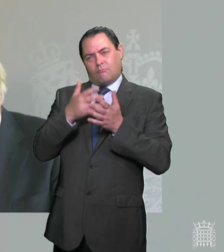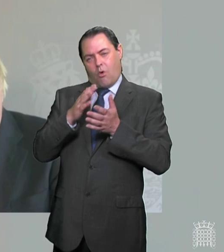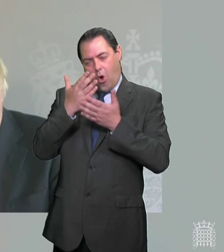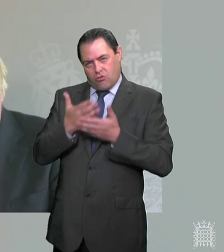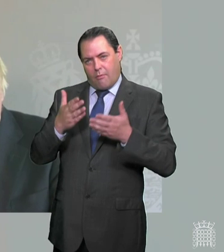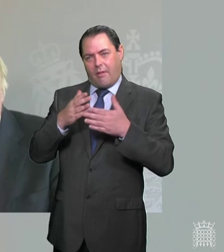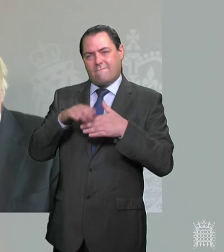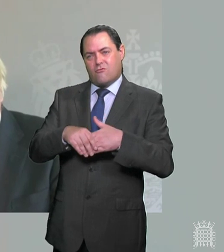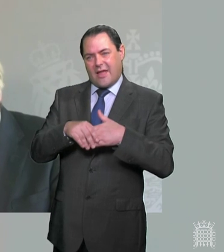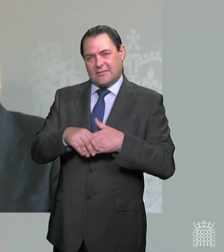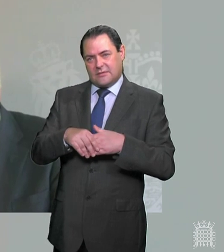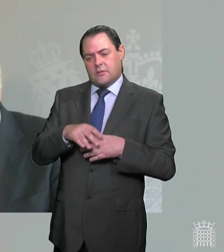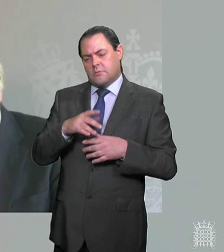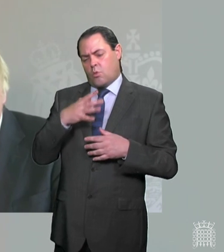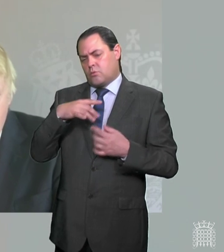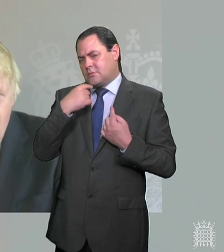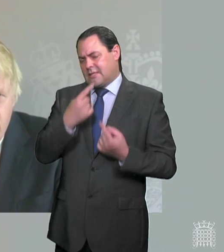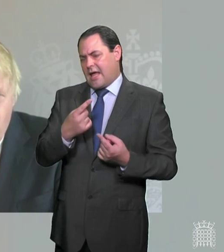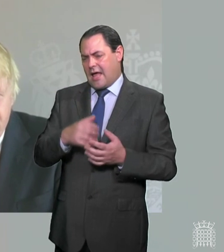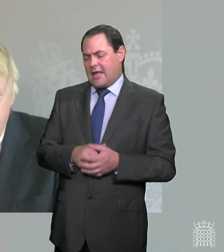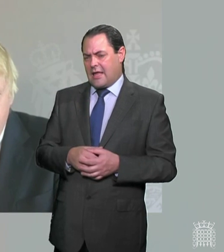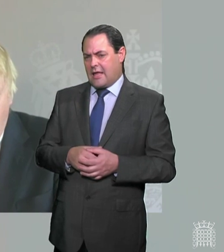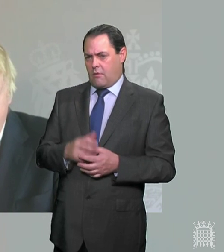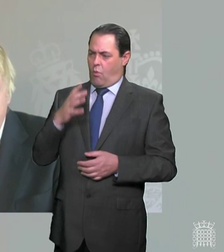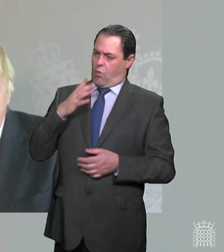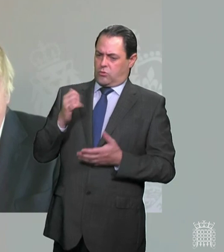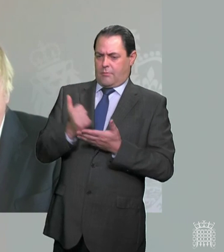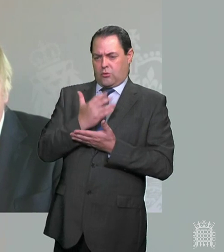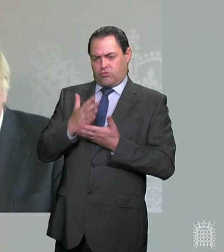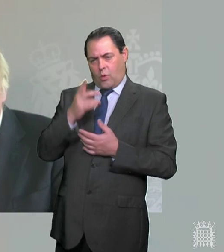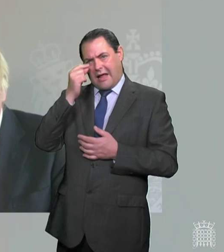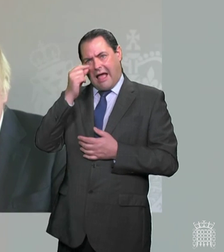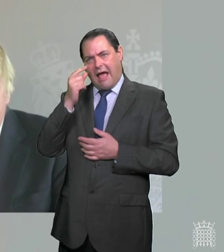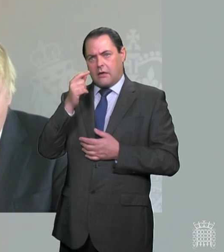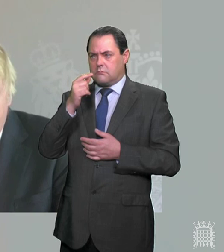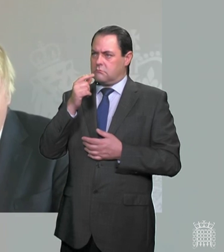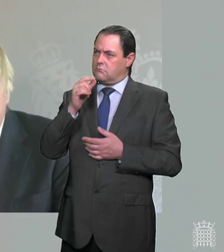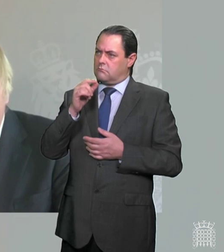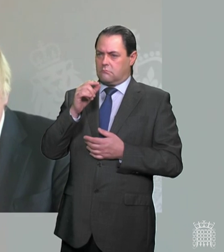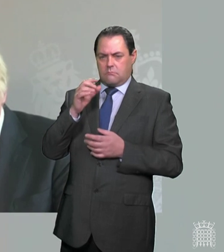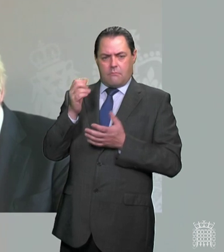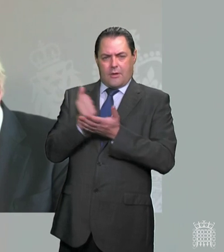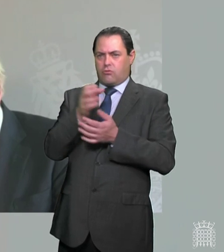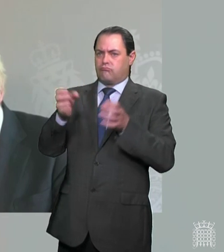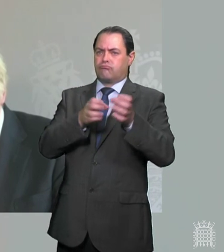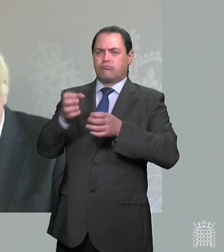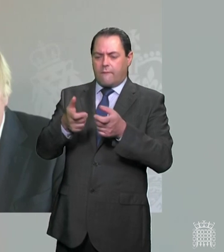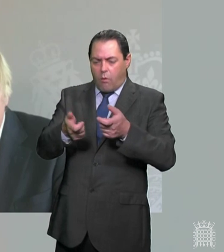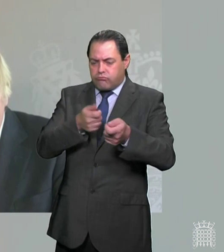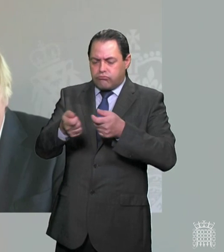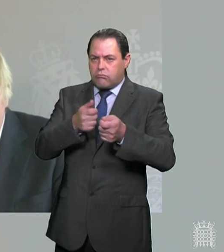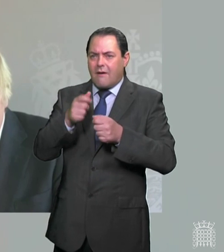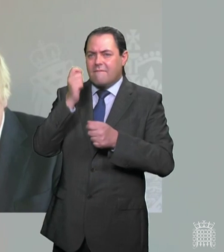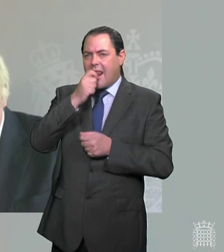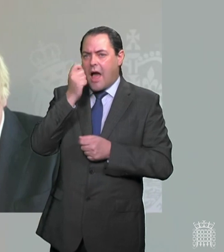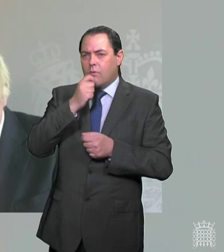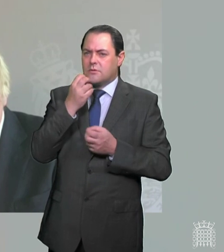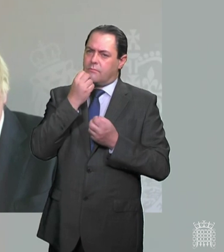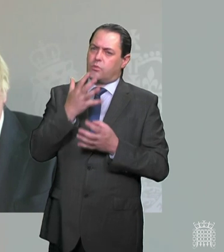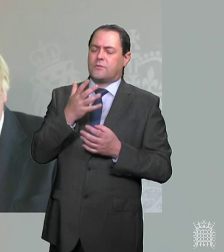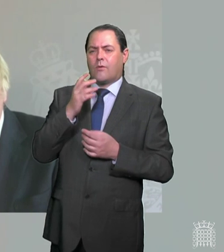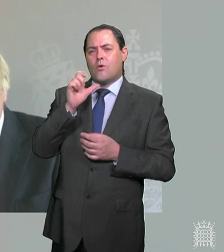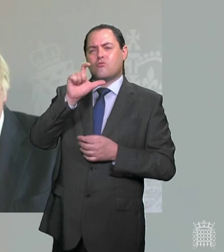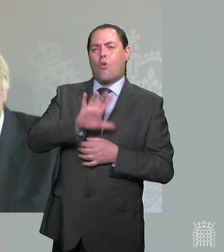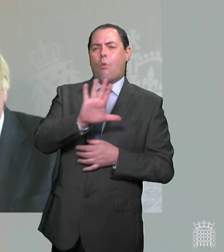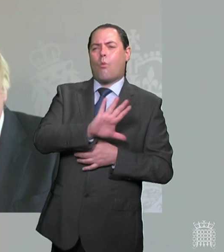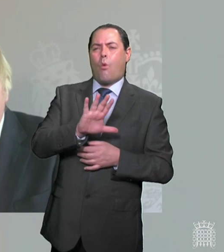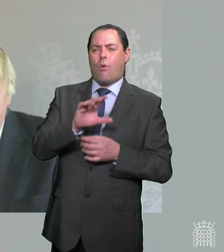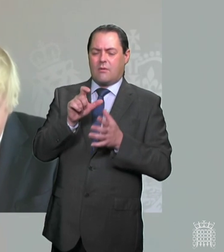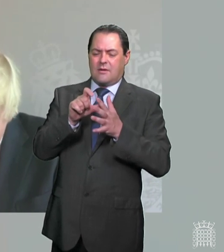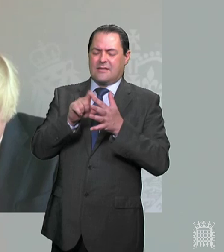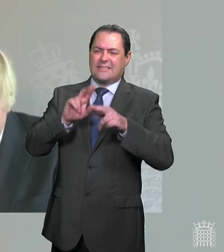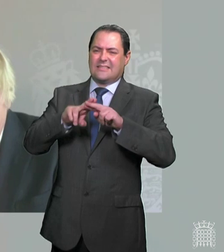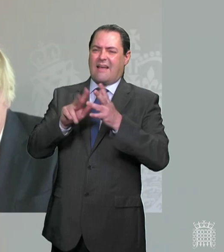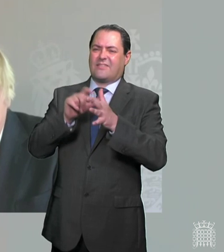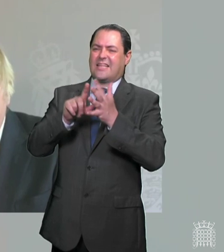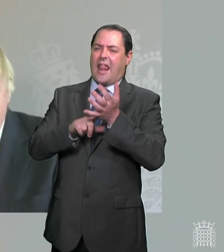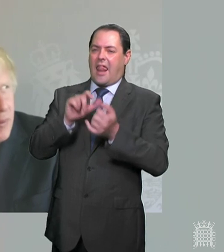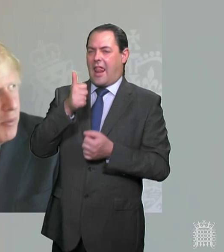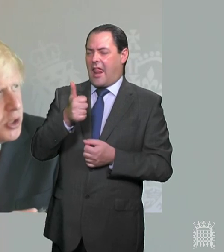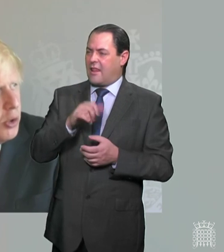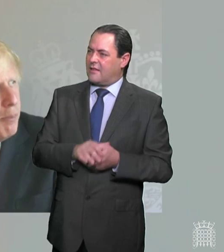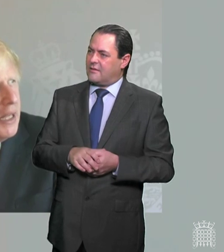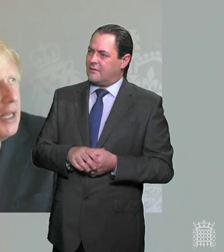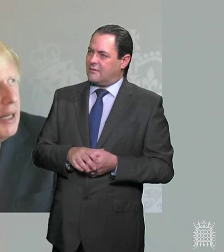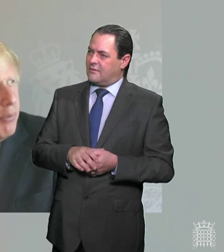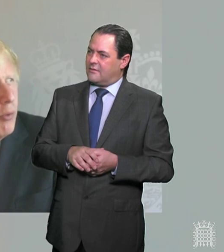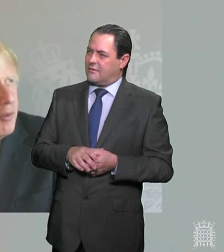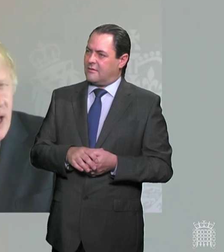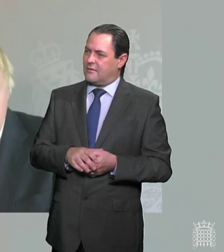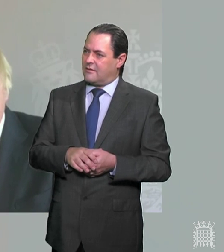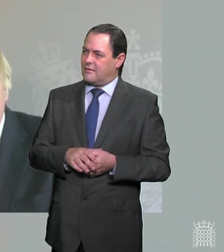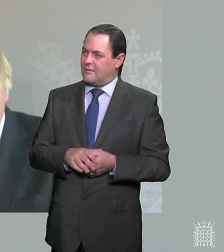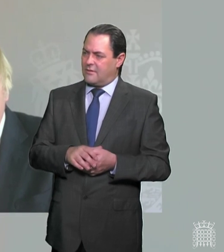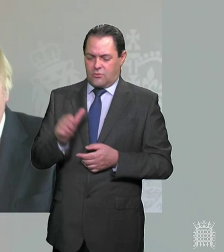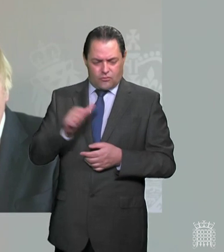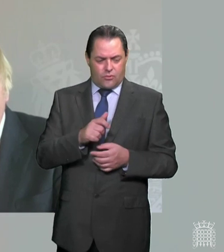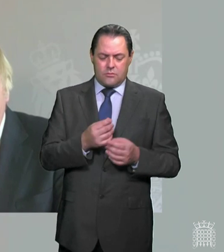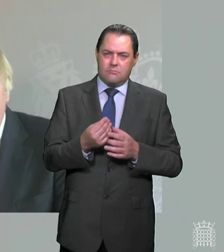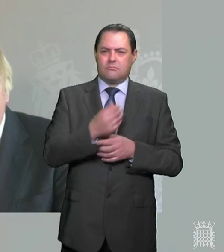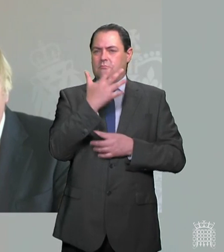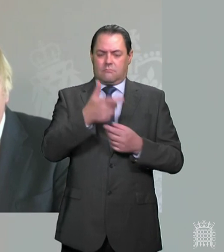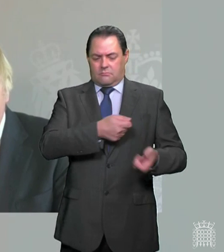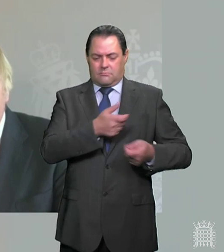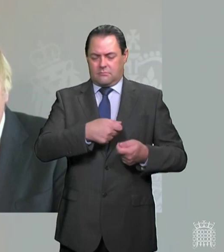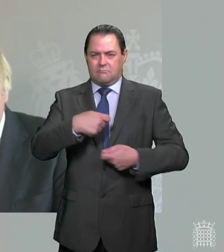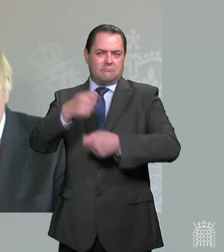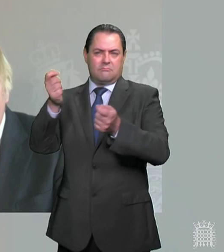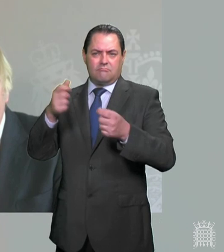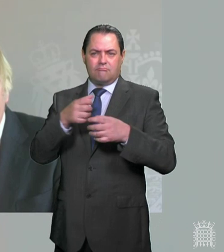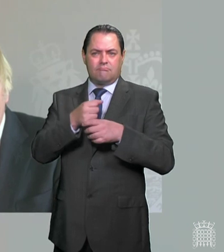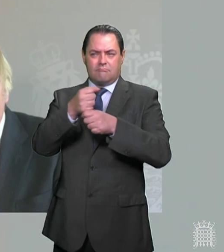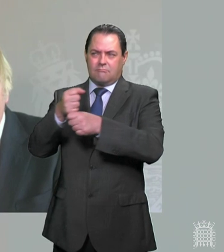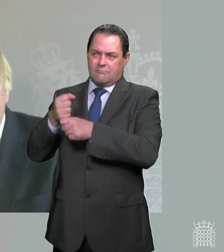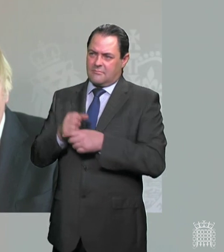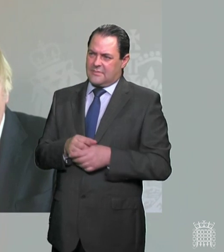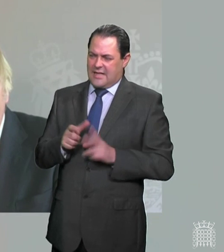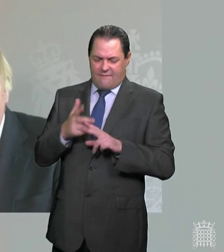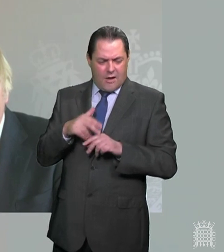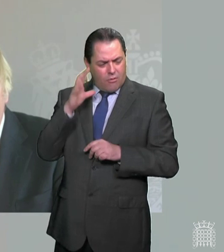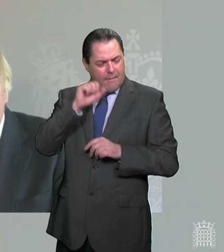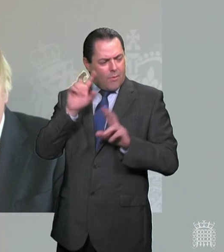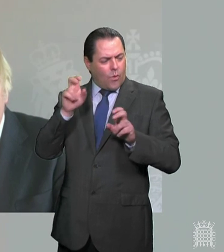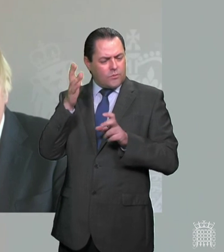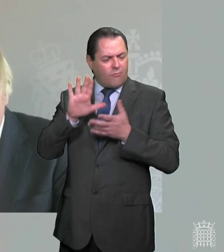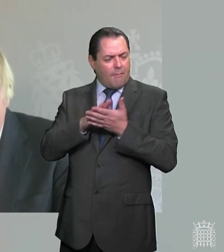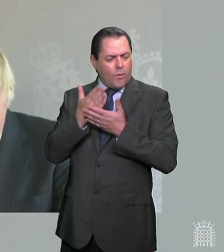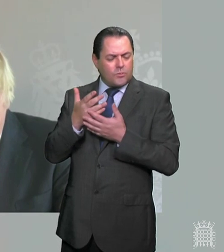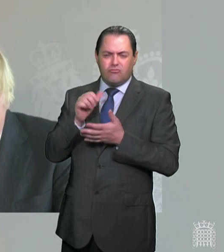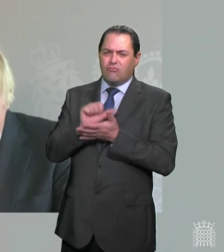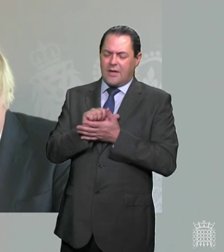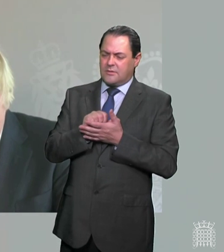I can assure her that we want to find the workforce to pick the flowers—the beautiful Cornish daffodils—that should not be “born to blush unseen”, if I remember the quote right.